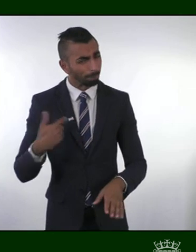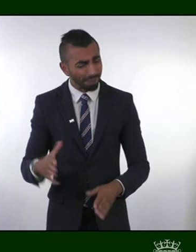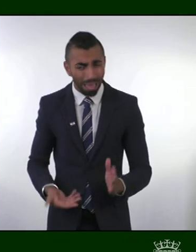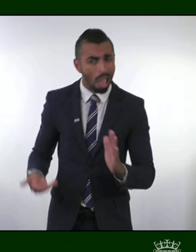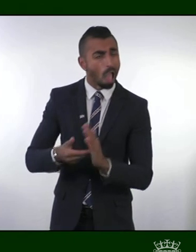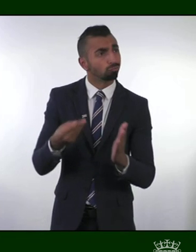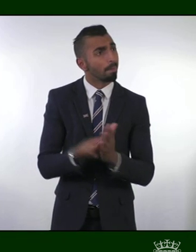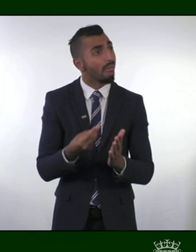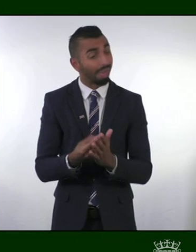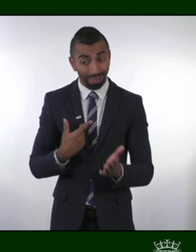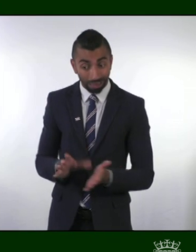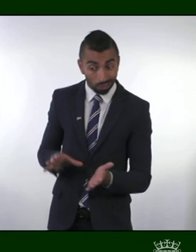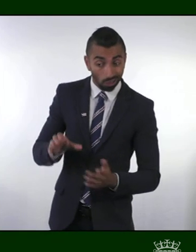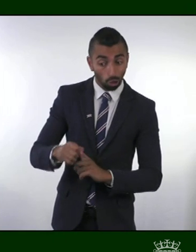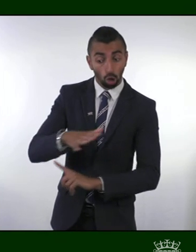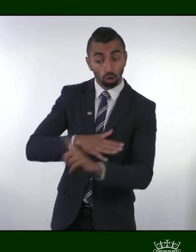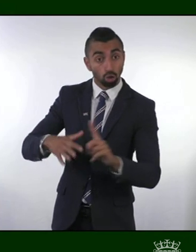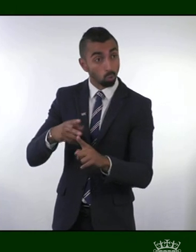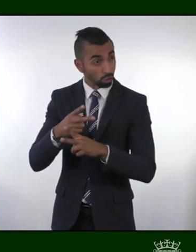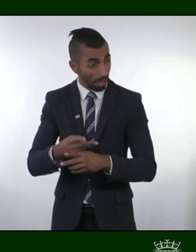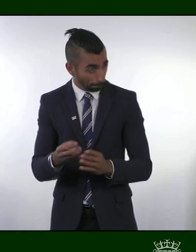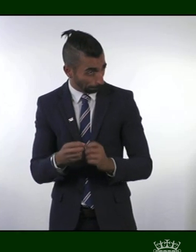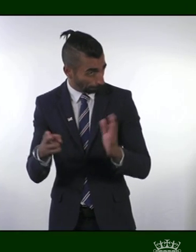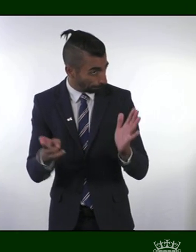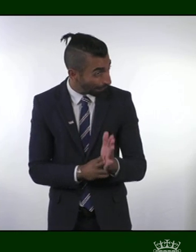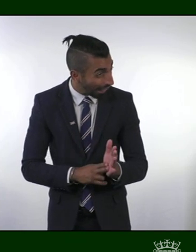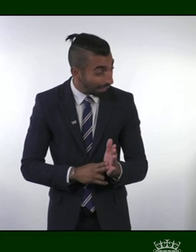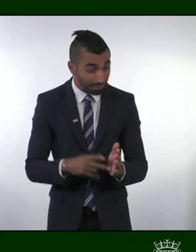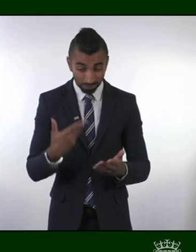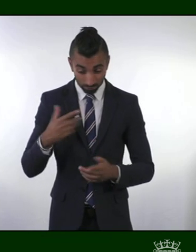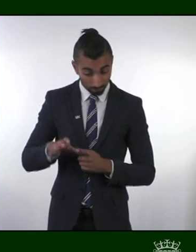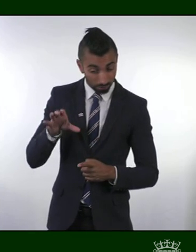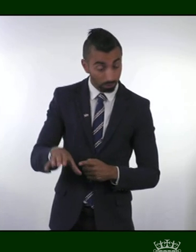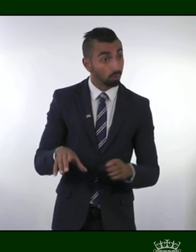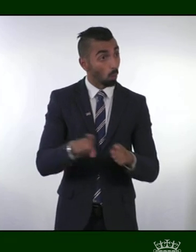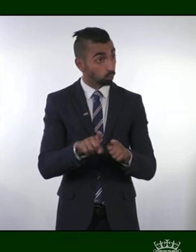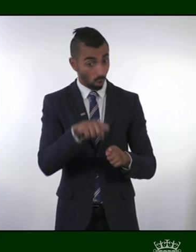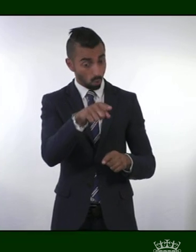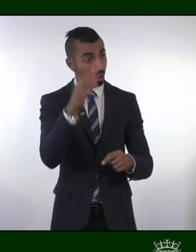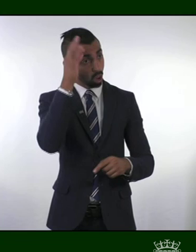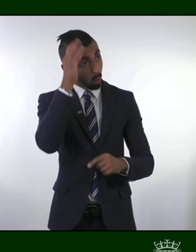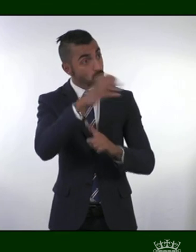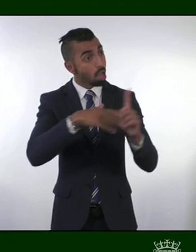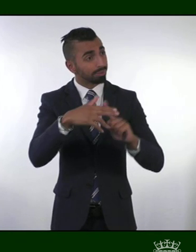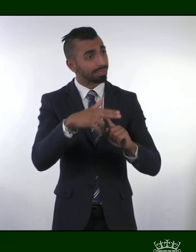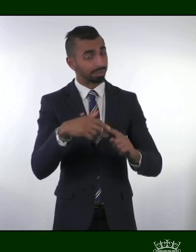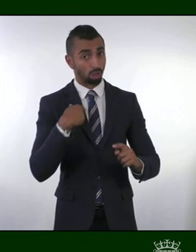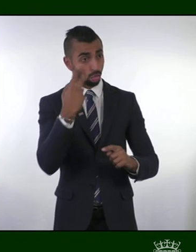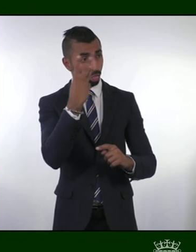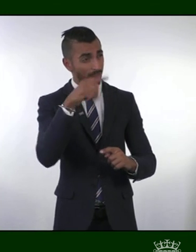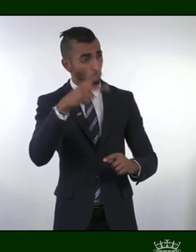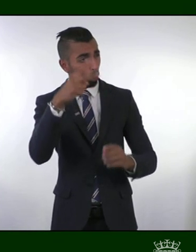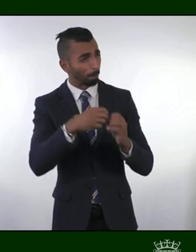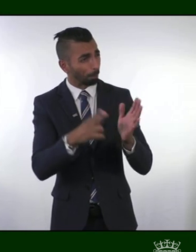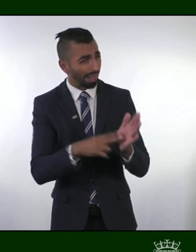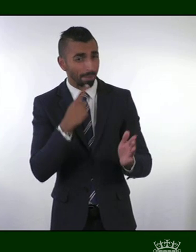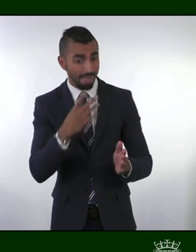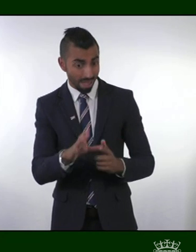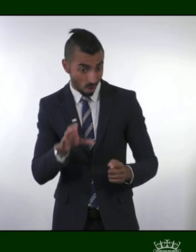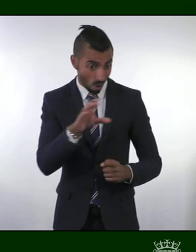During this crisis, we have provided £3.7 billion to local authorities and an additional £600 million for infection control in care homes.